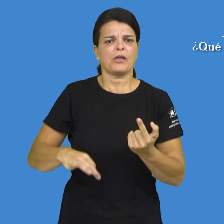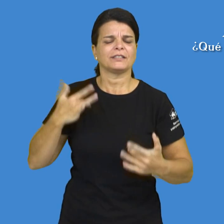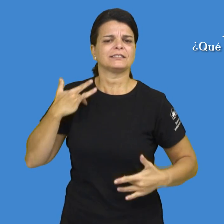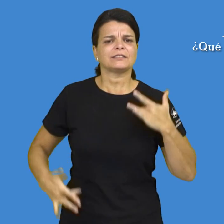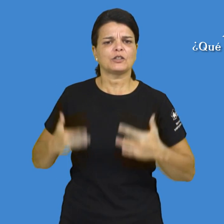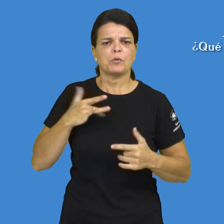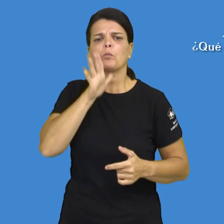síntoma